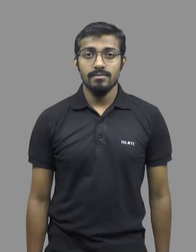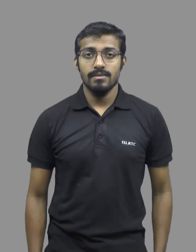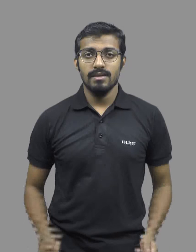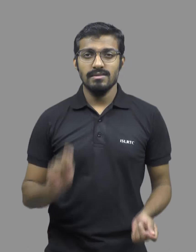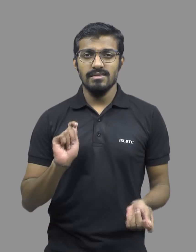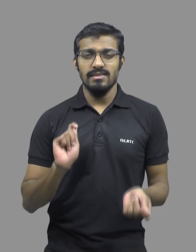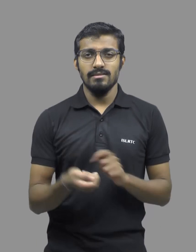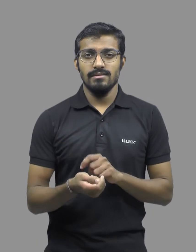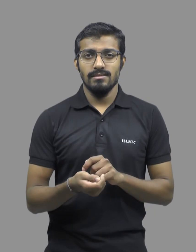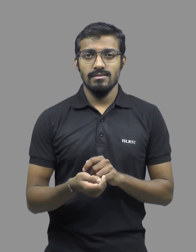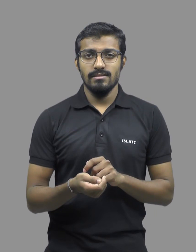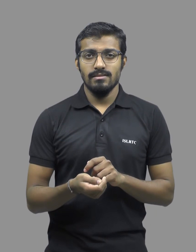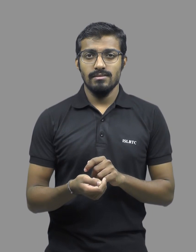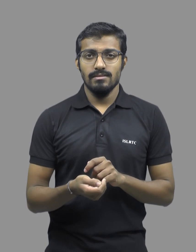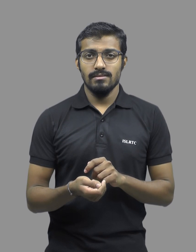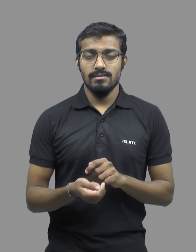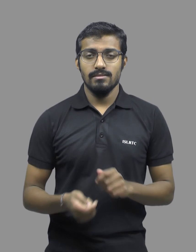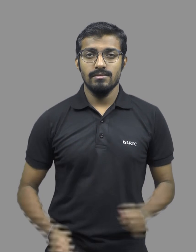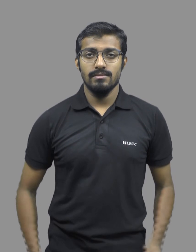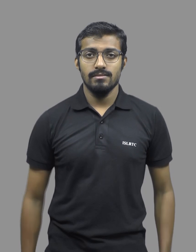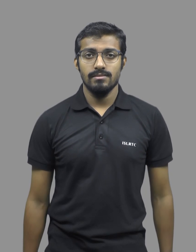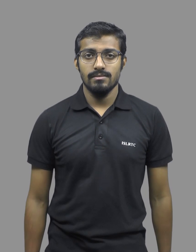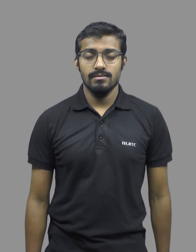Change